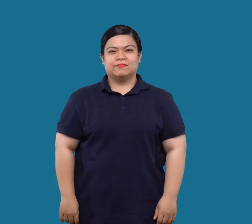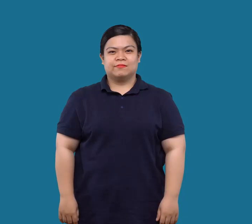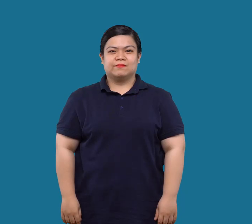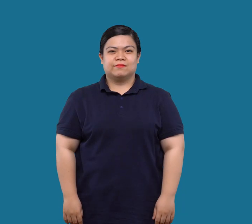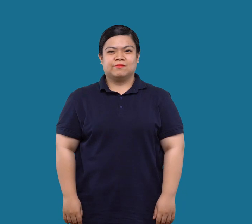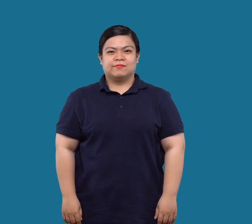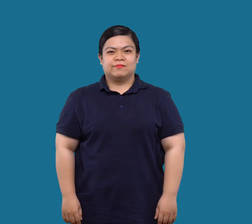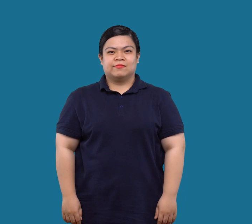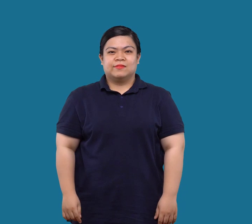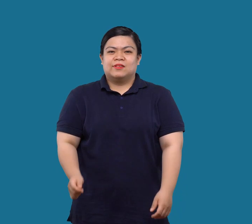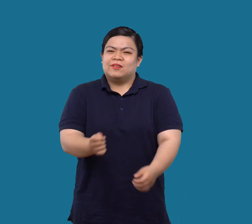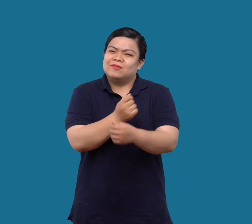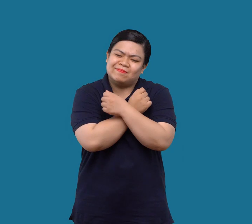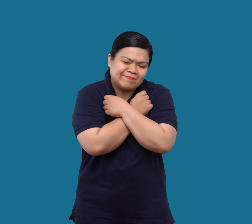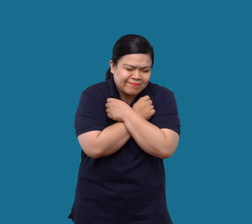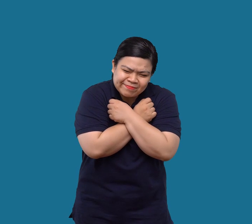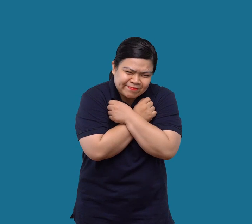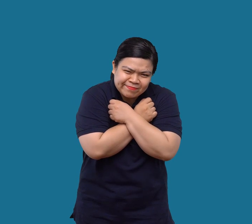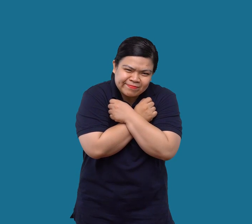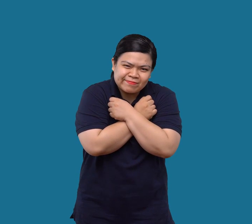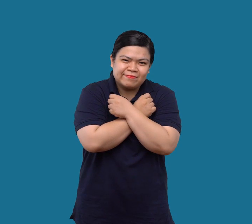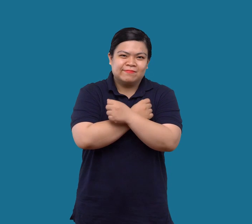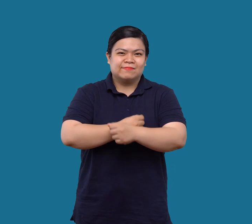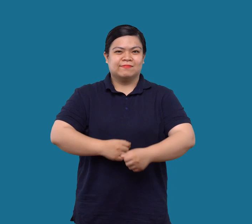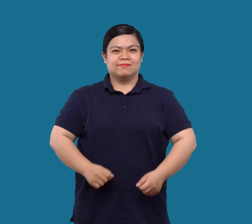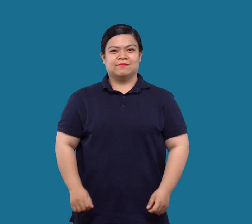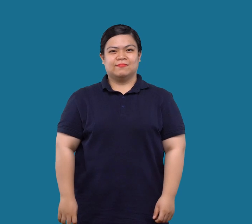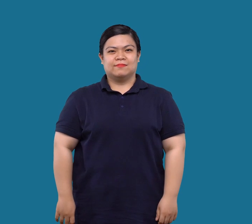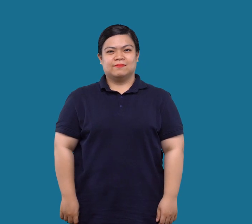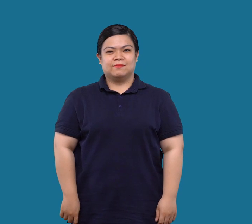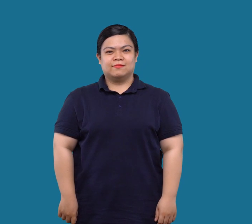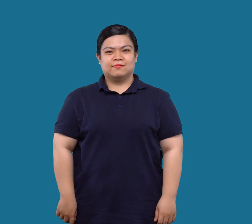thương yêu